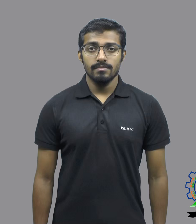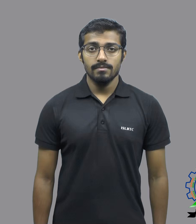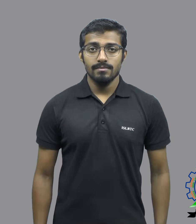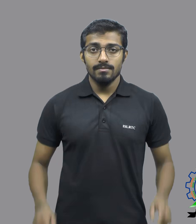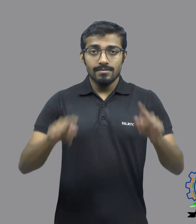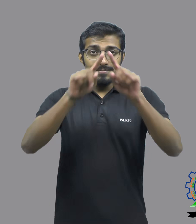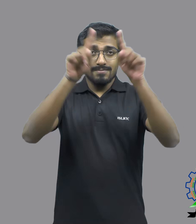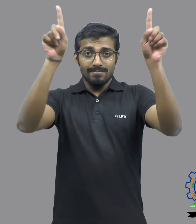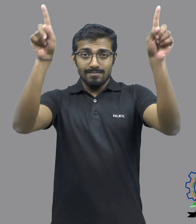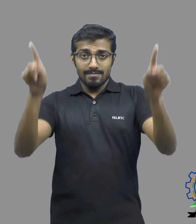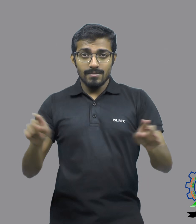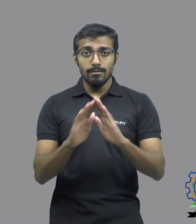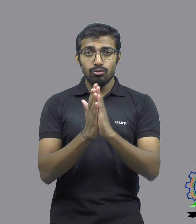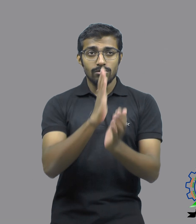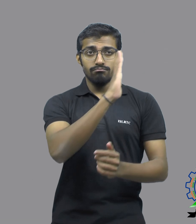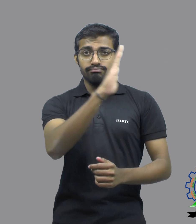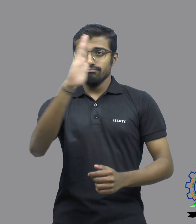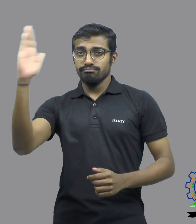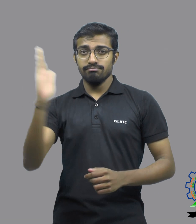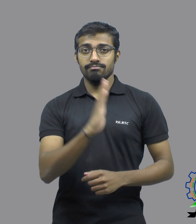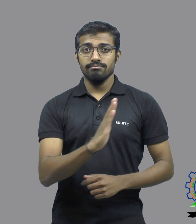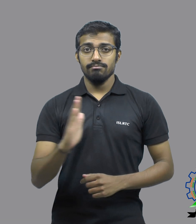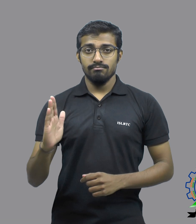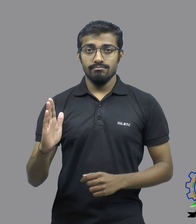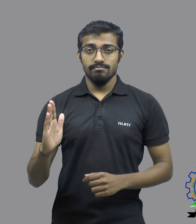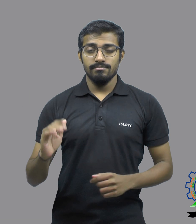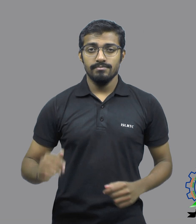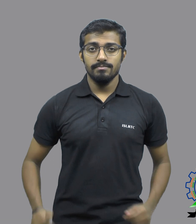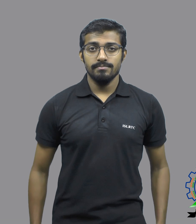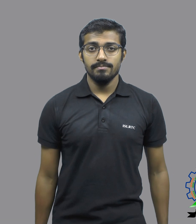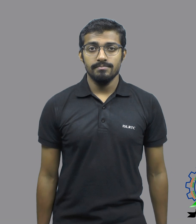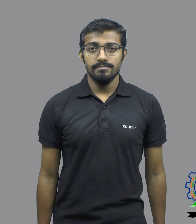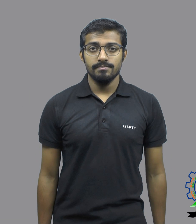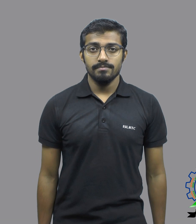Bookcase Bookshelf